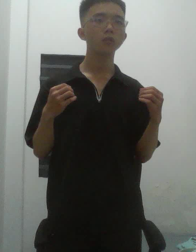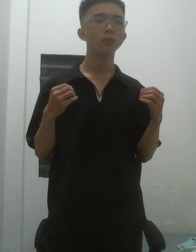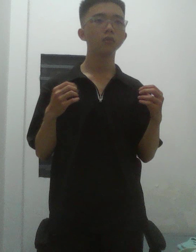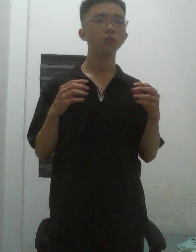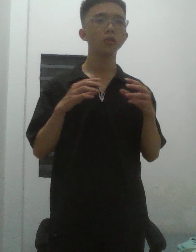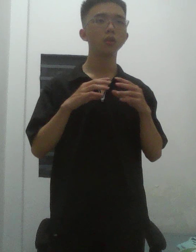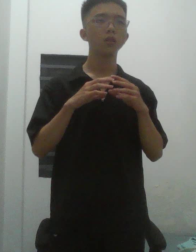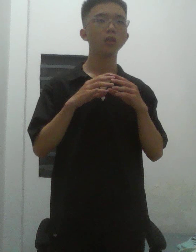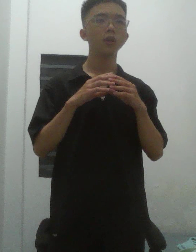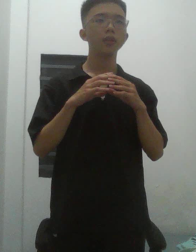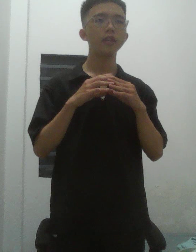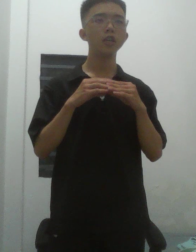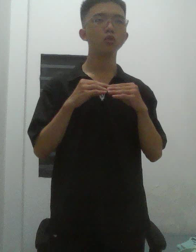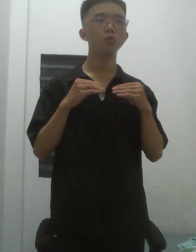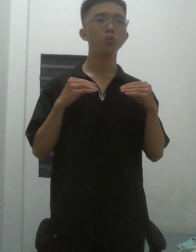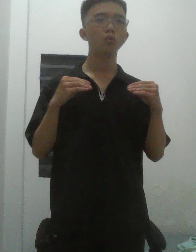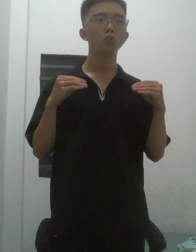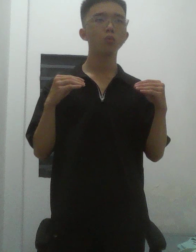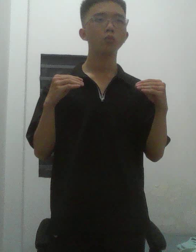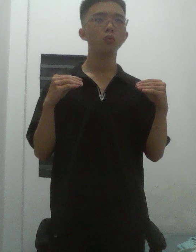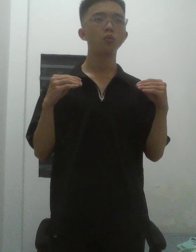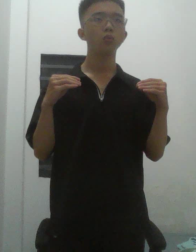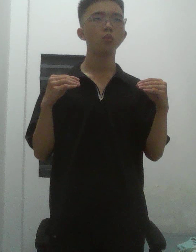nhieu